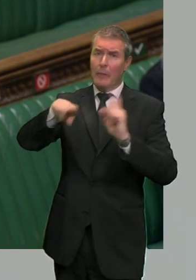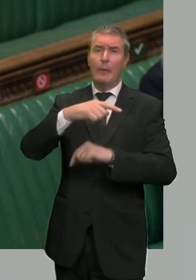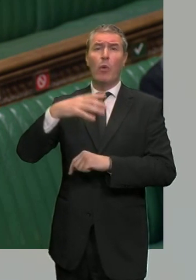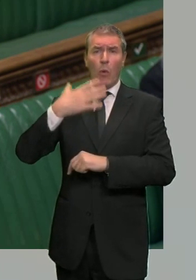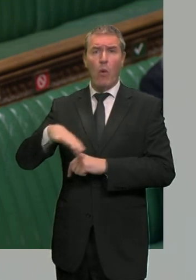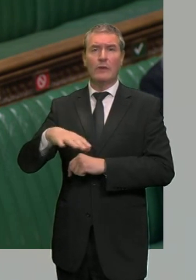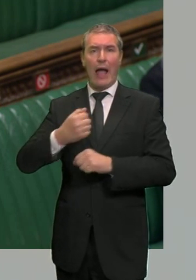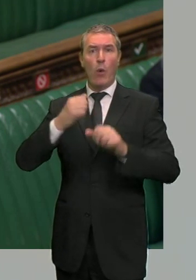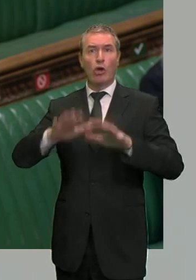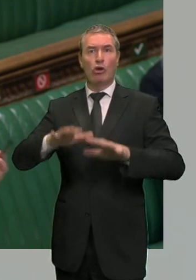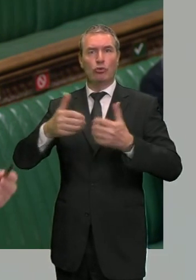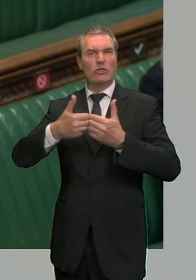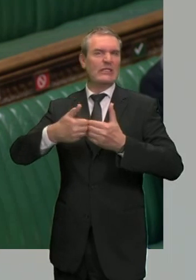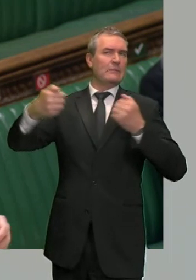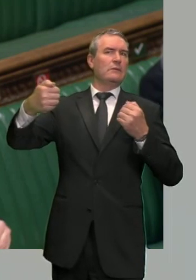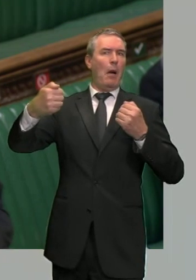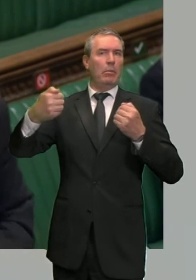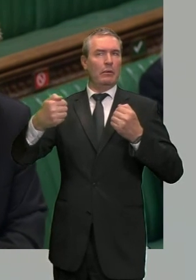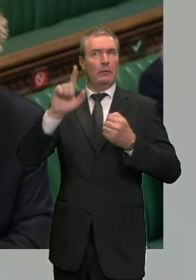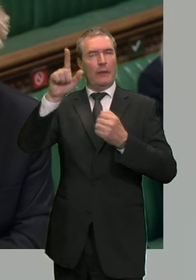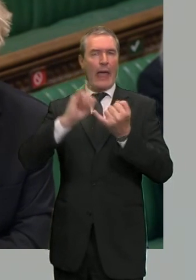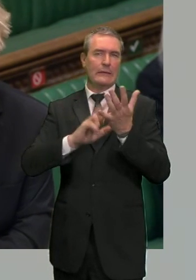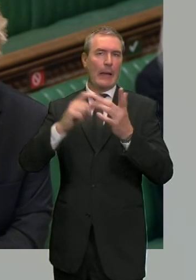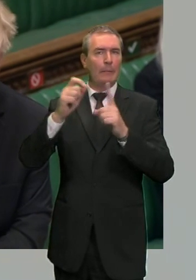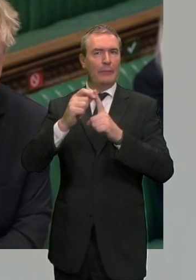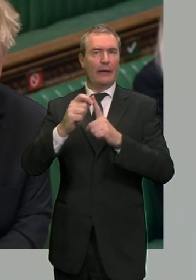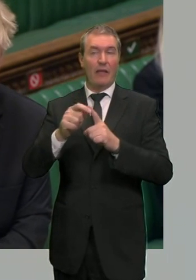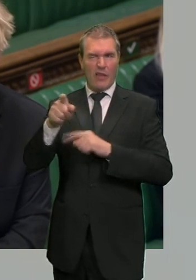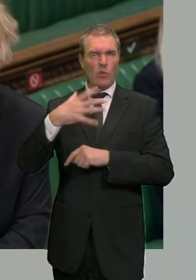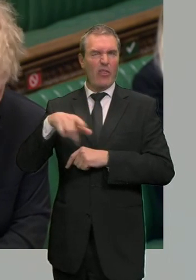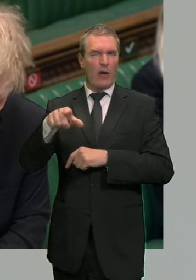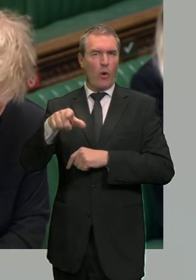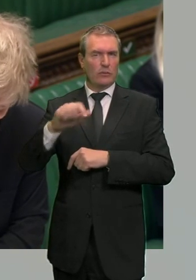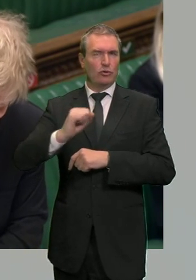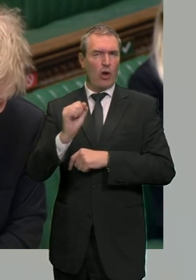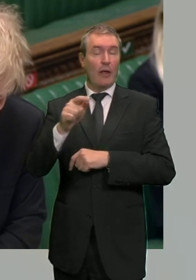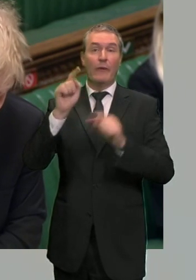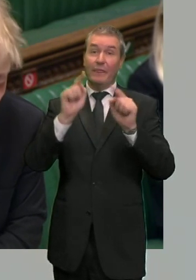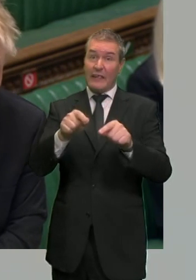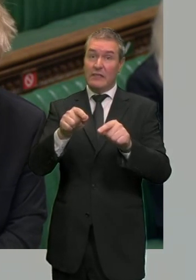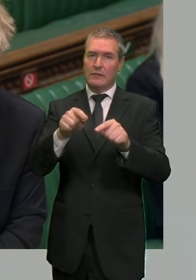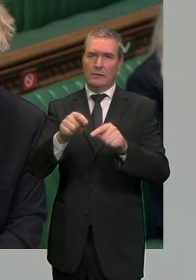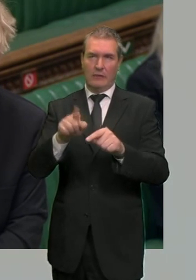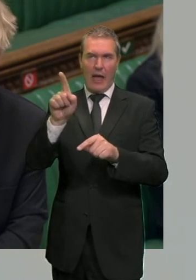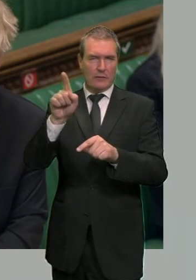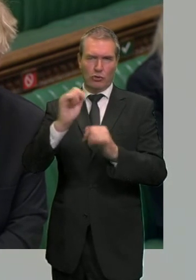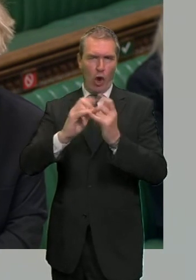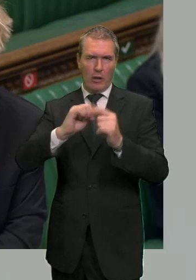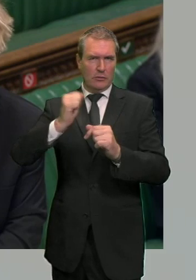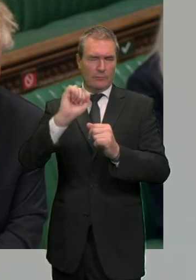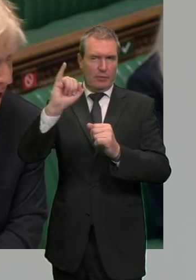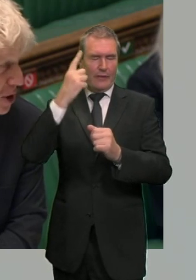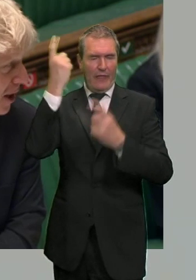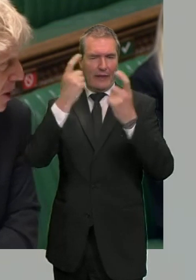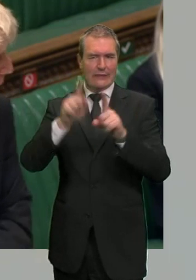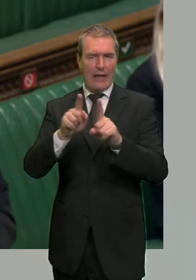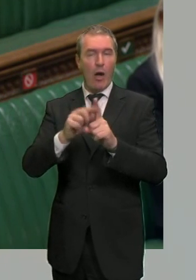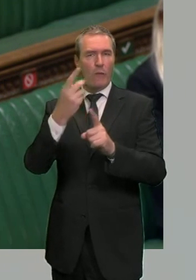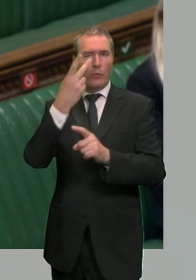That is what the SNP want. It is an absolute tragedy that they still think like that.